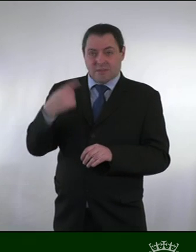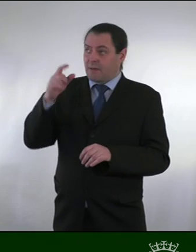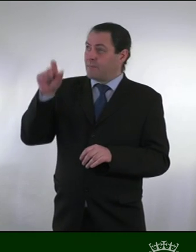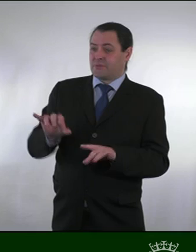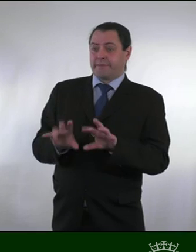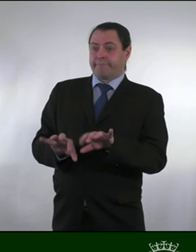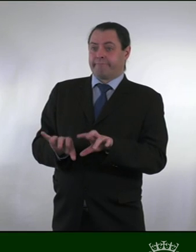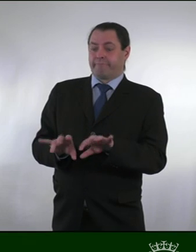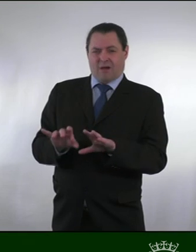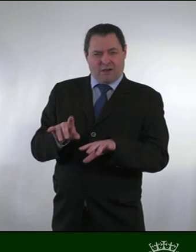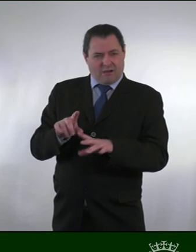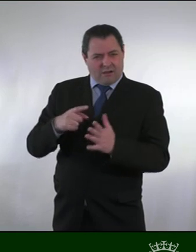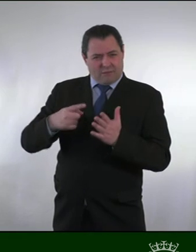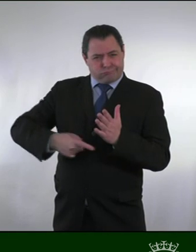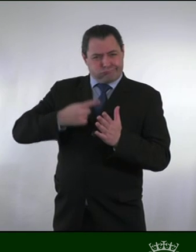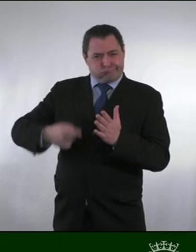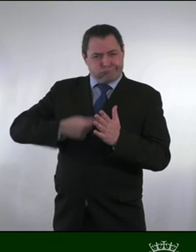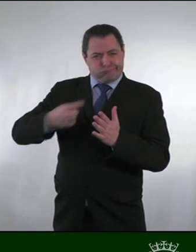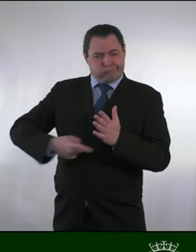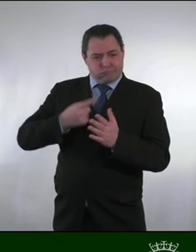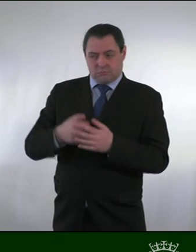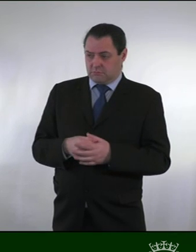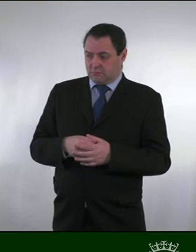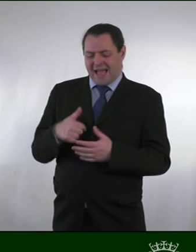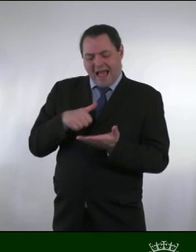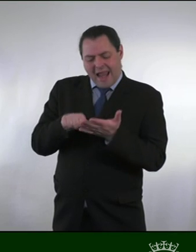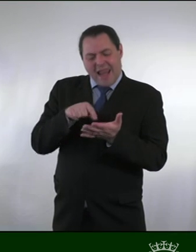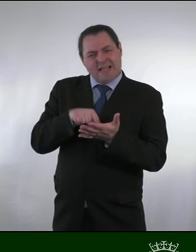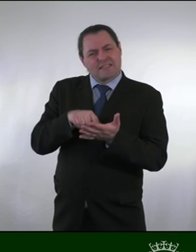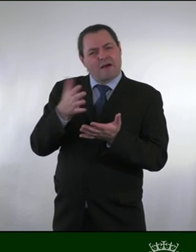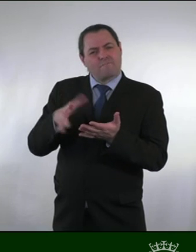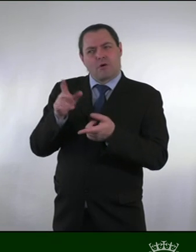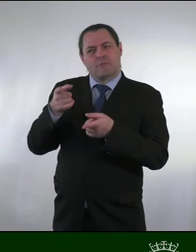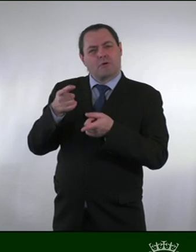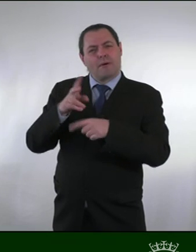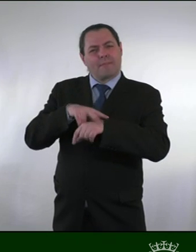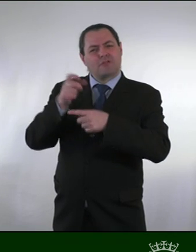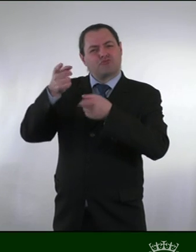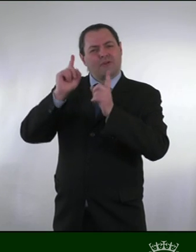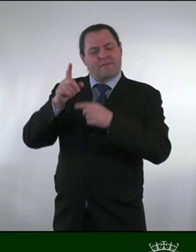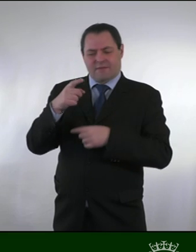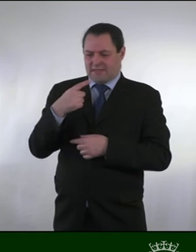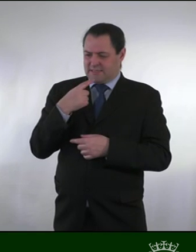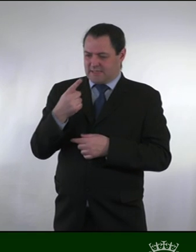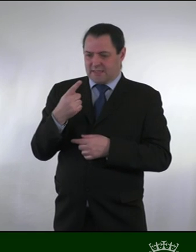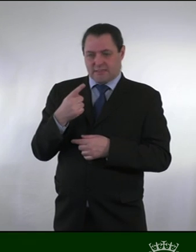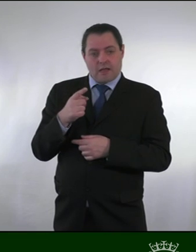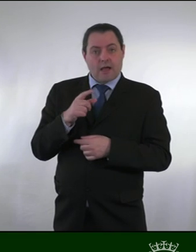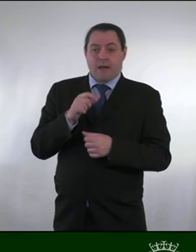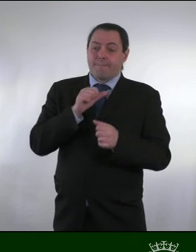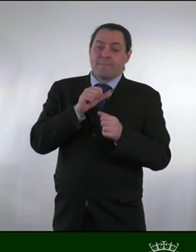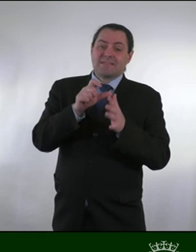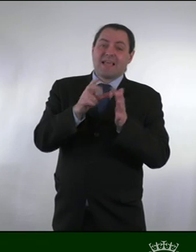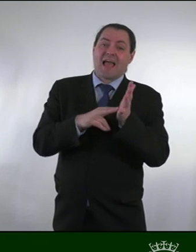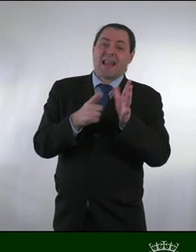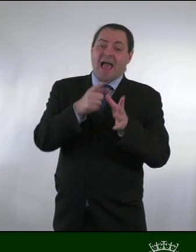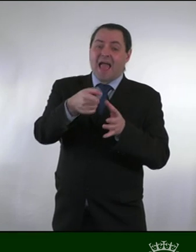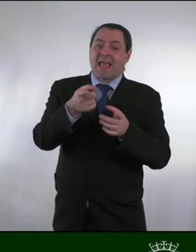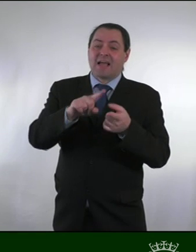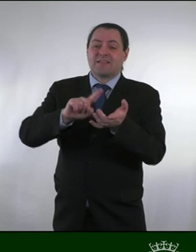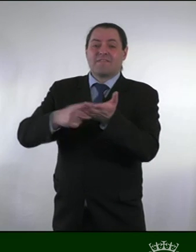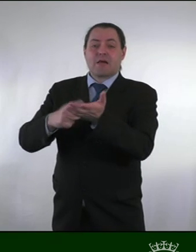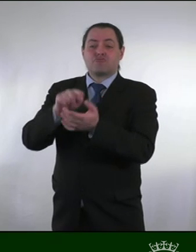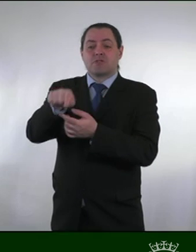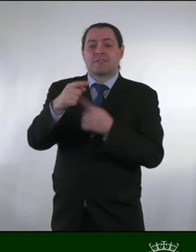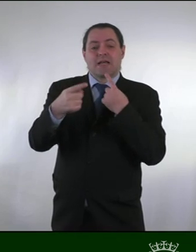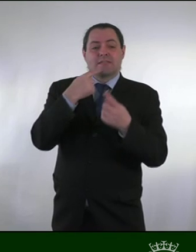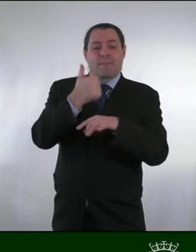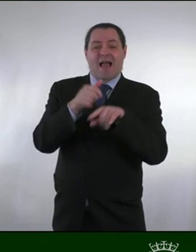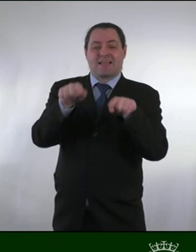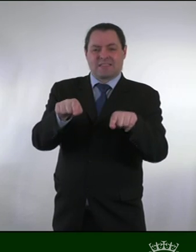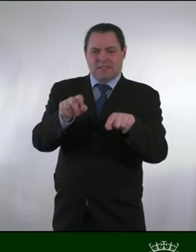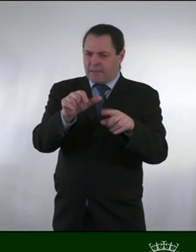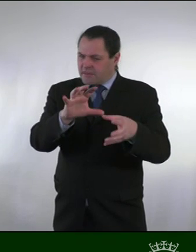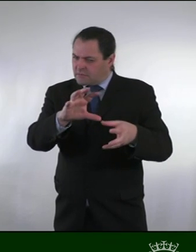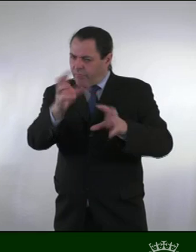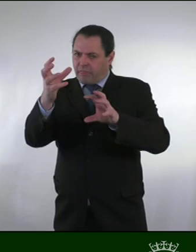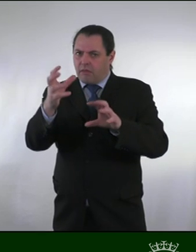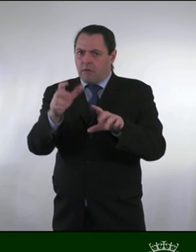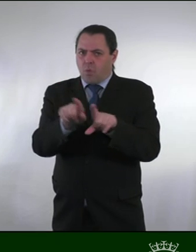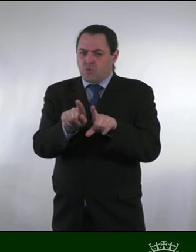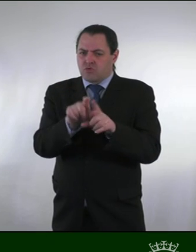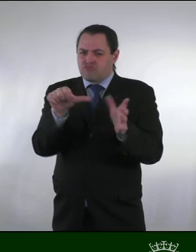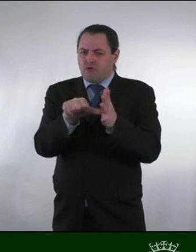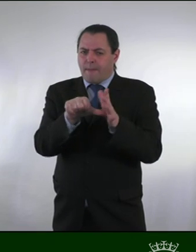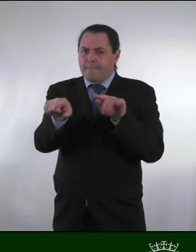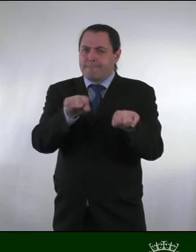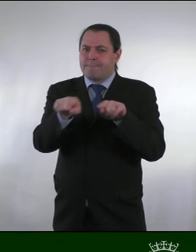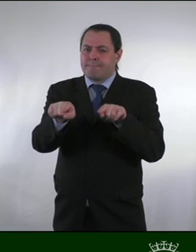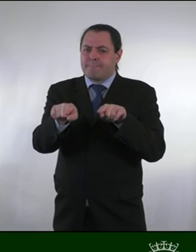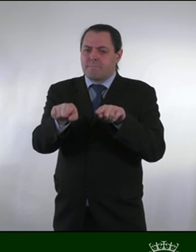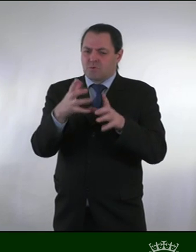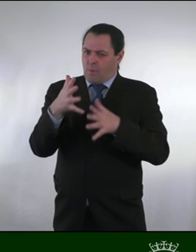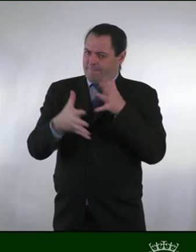The letter from the National Police Chiefs’ Council also makes it clear that the obvious places to reinstate from—the DNA and fingerprint databases—have themselves been compromised, so the Prime Minister’s answers need to be seen in that light.